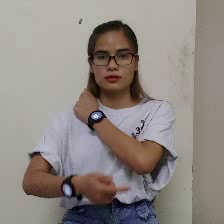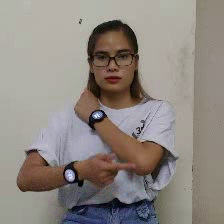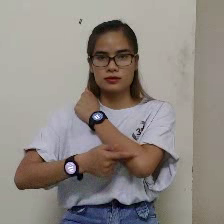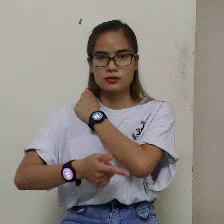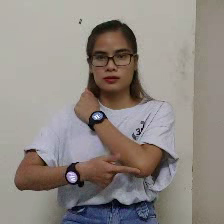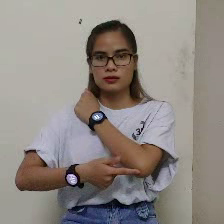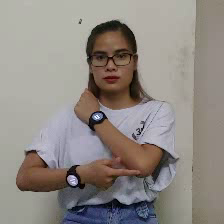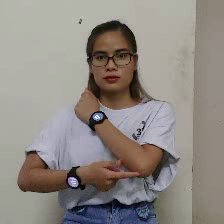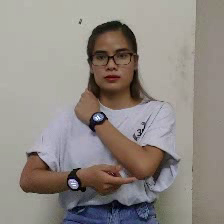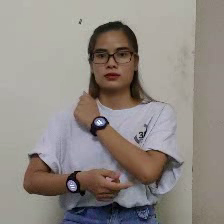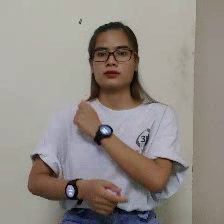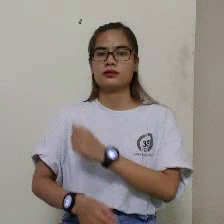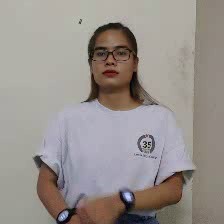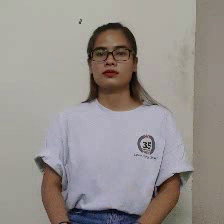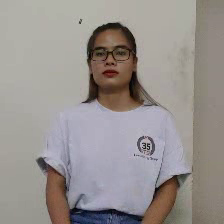Cám dỗ